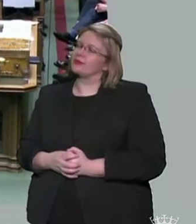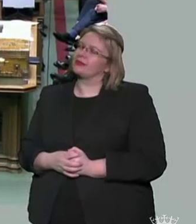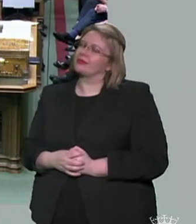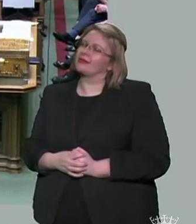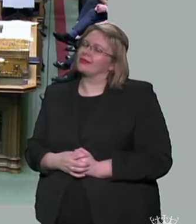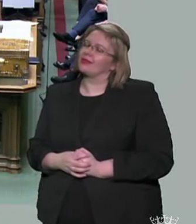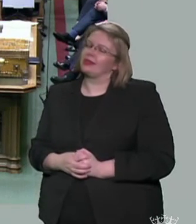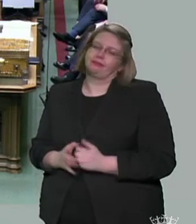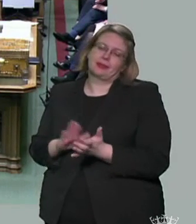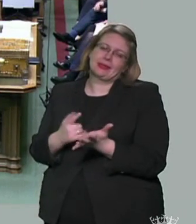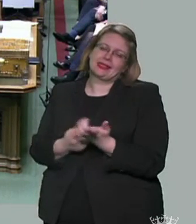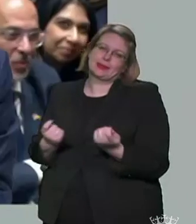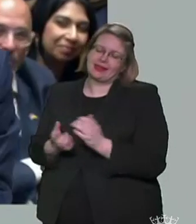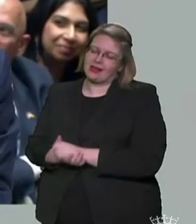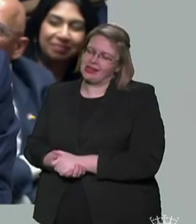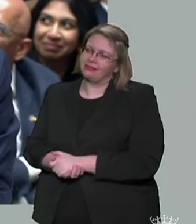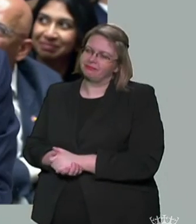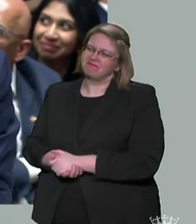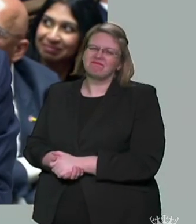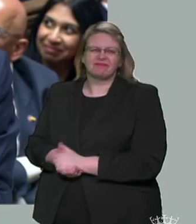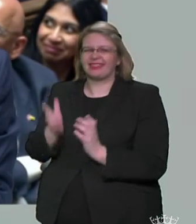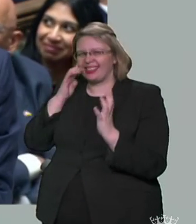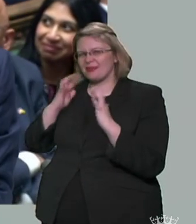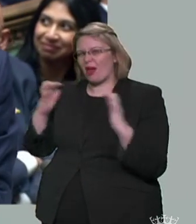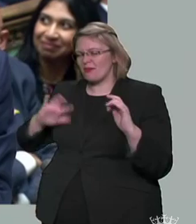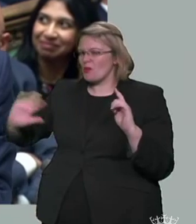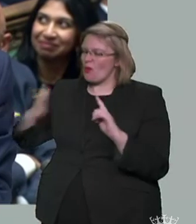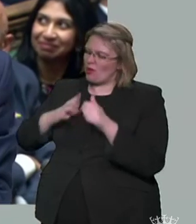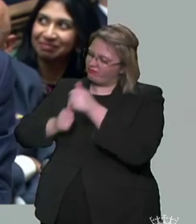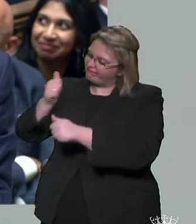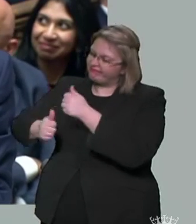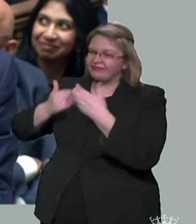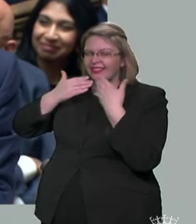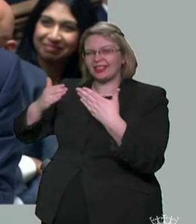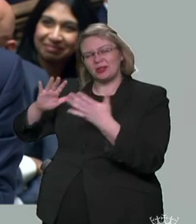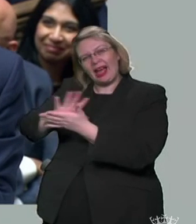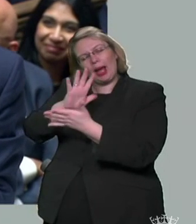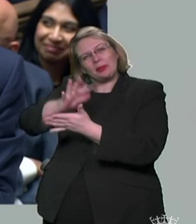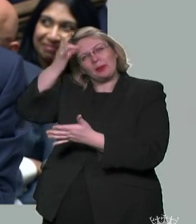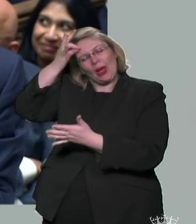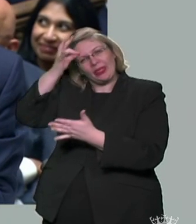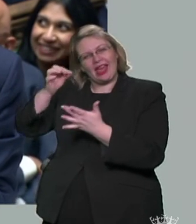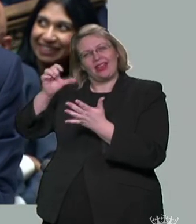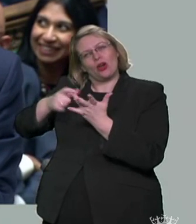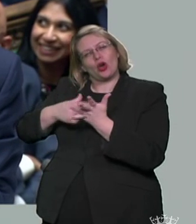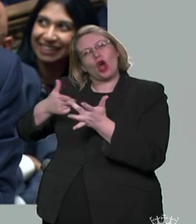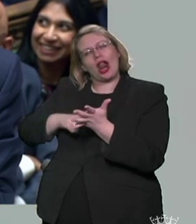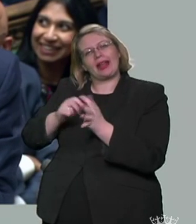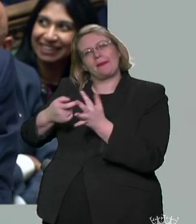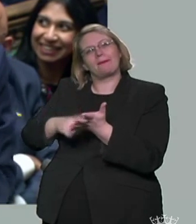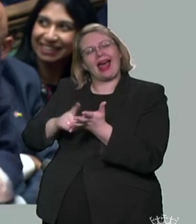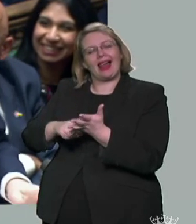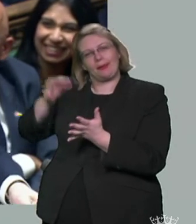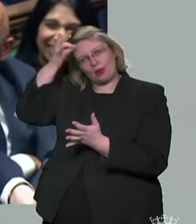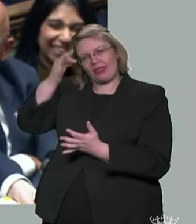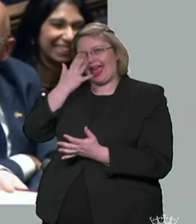The whole House will want to join me in thanking Colin Bell and wishing him a very happy 101st birthday.